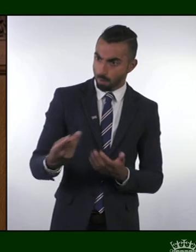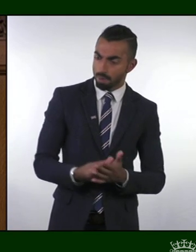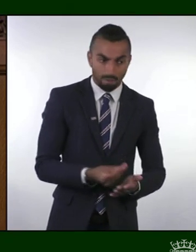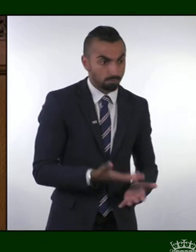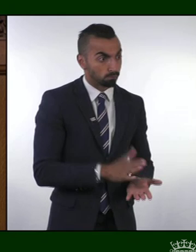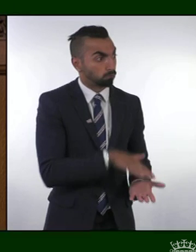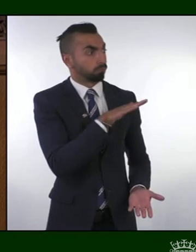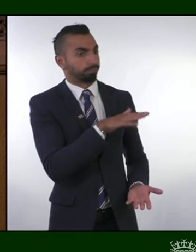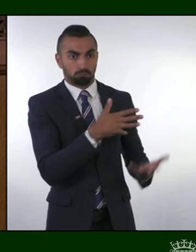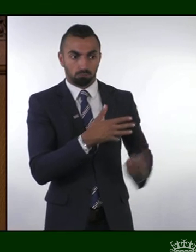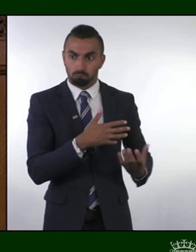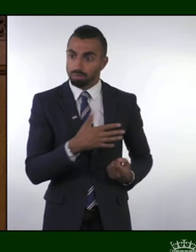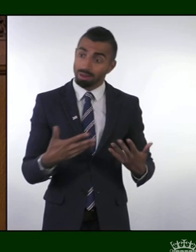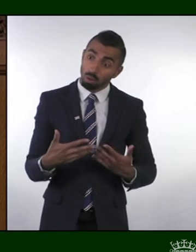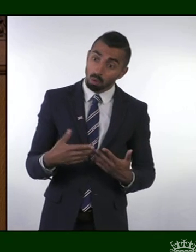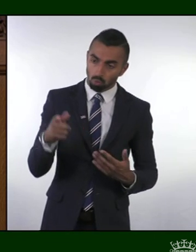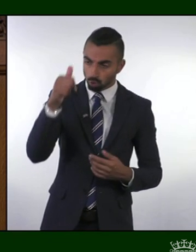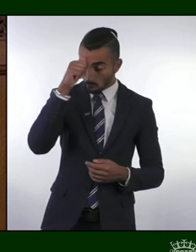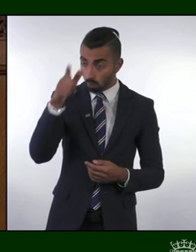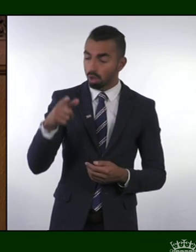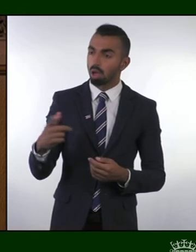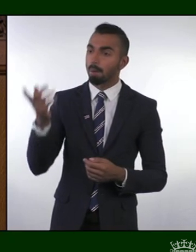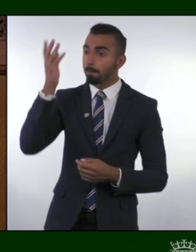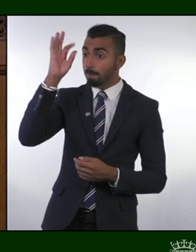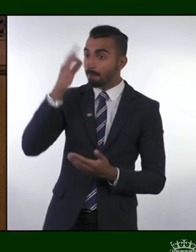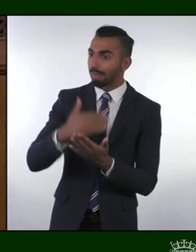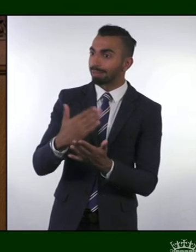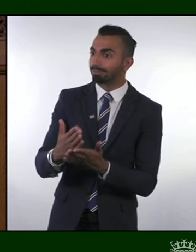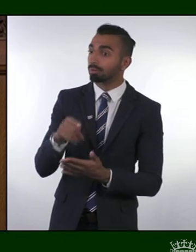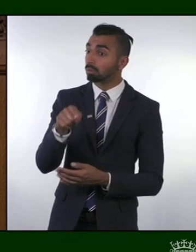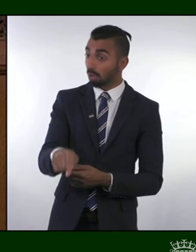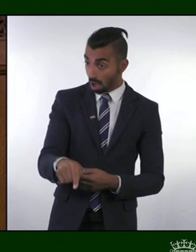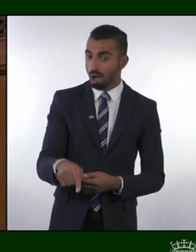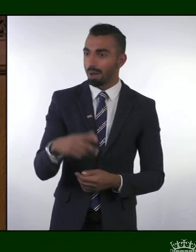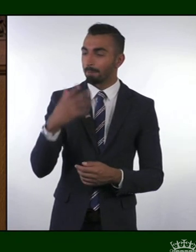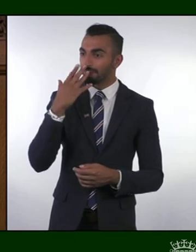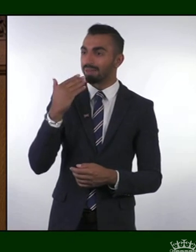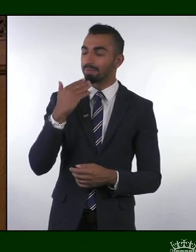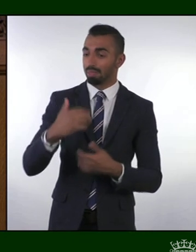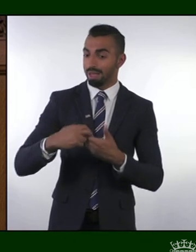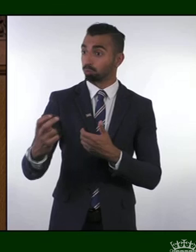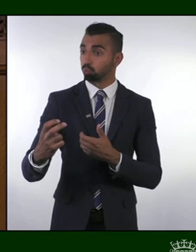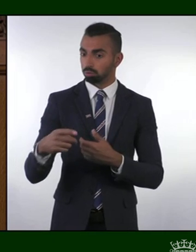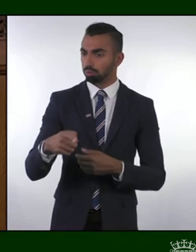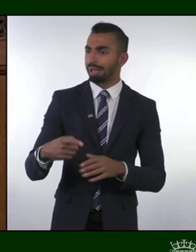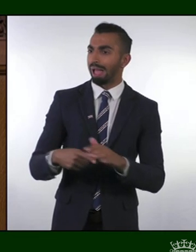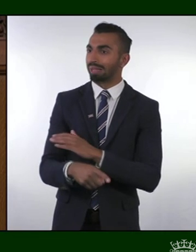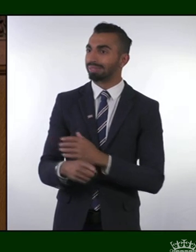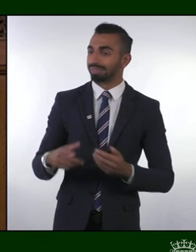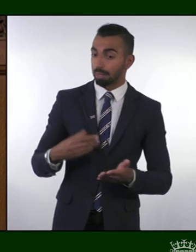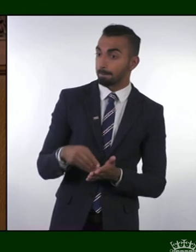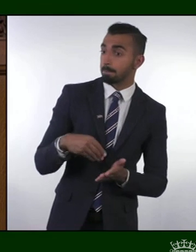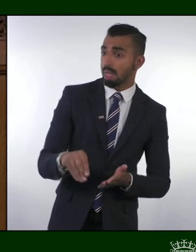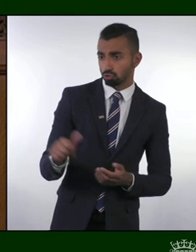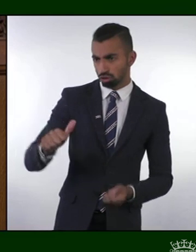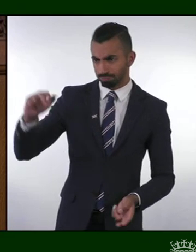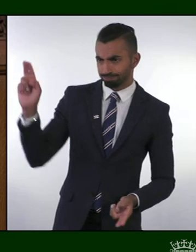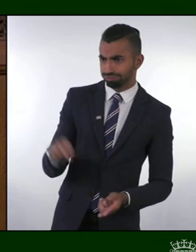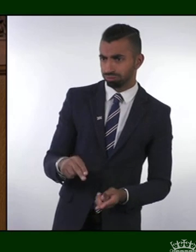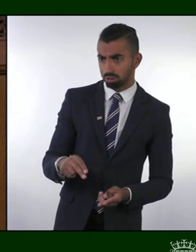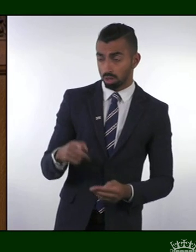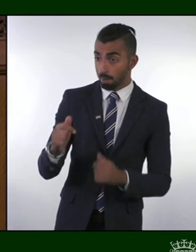My right honourable Friend the Chief Secretary to the Treasury promised on 13 March that that would be done by bringing forward secondary legislation before the summer recess.